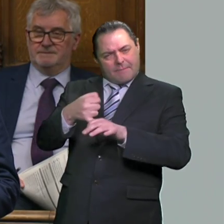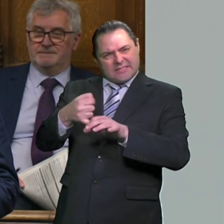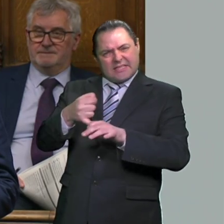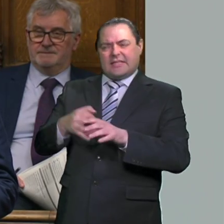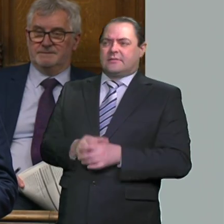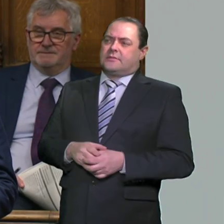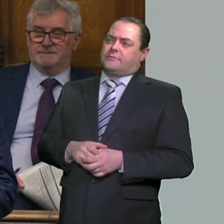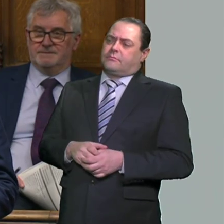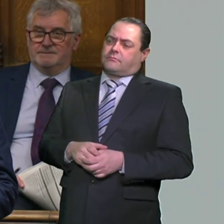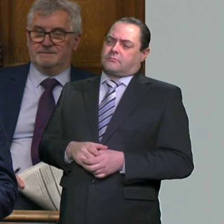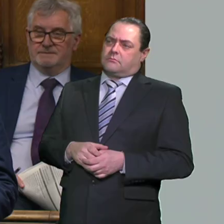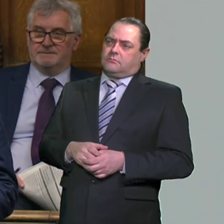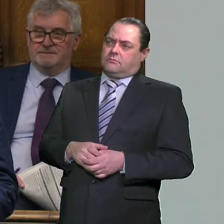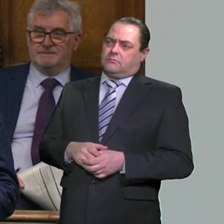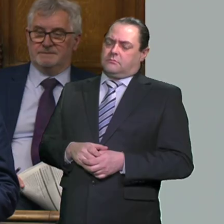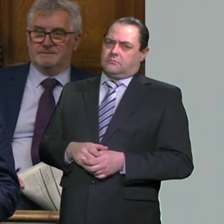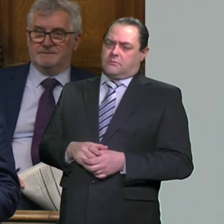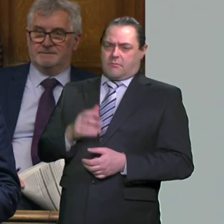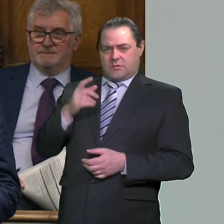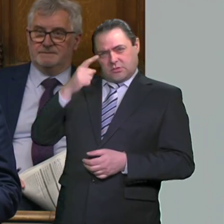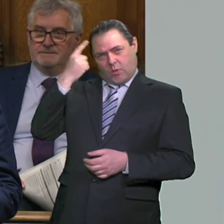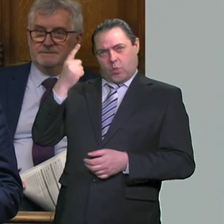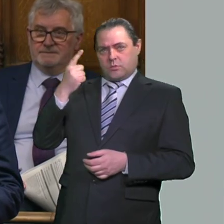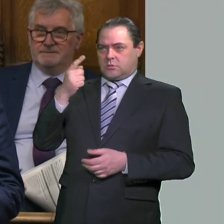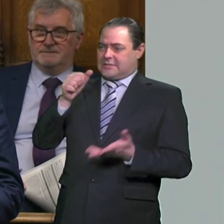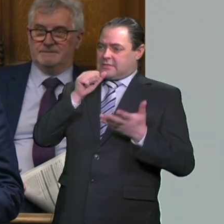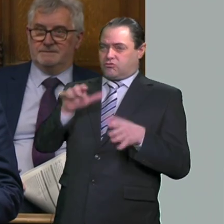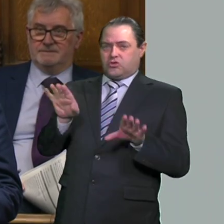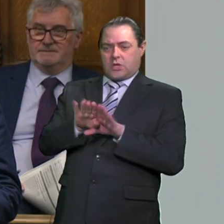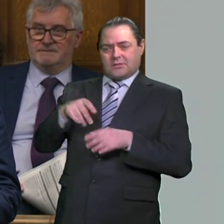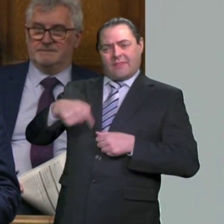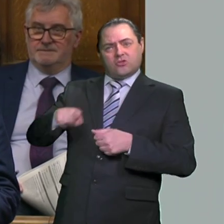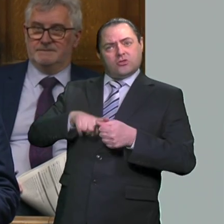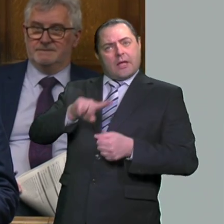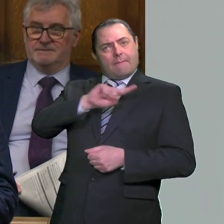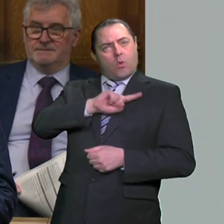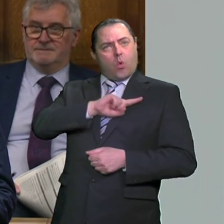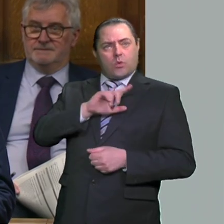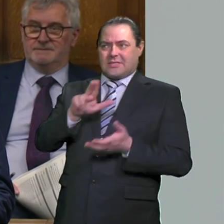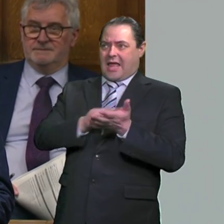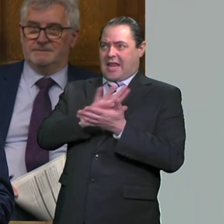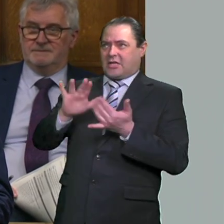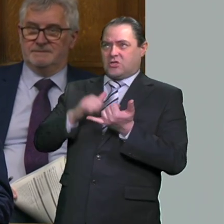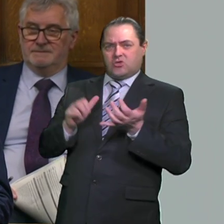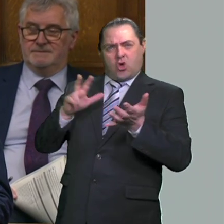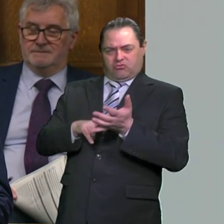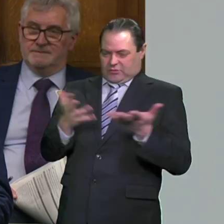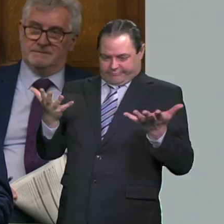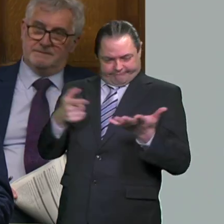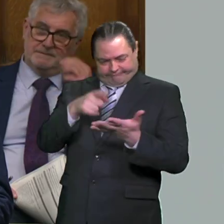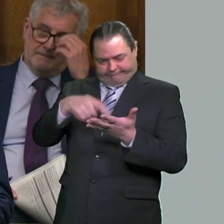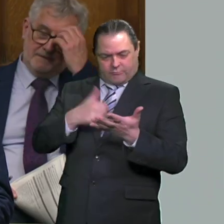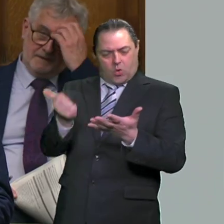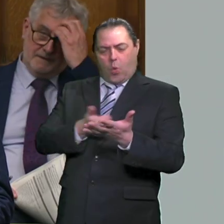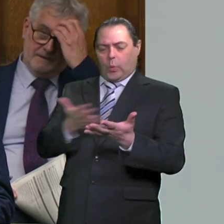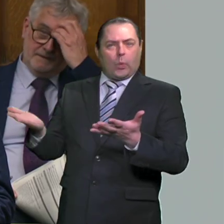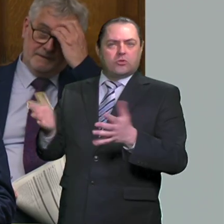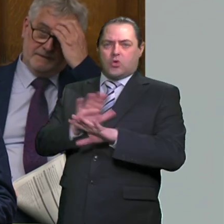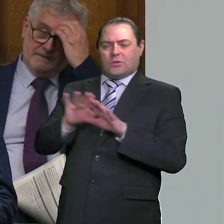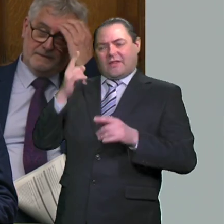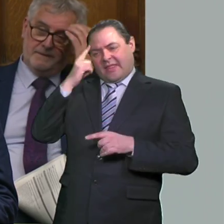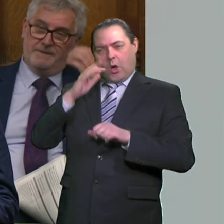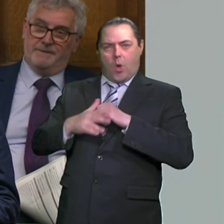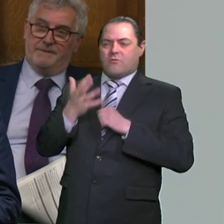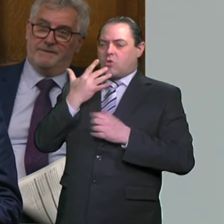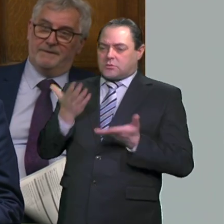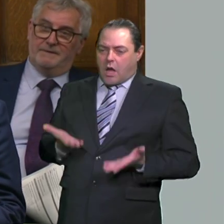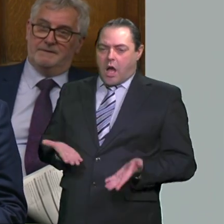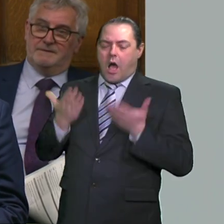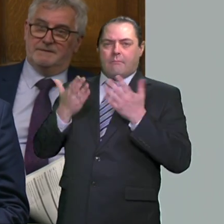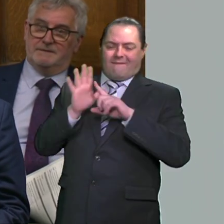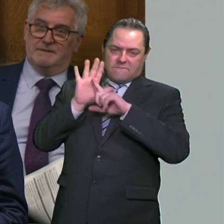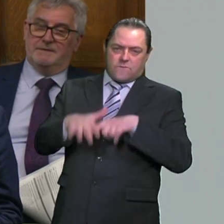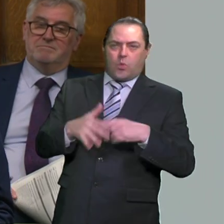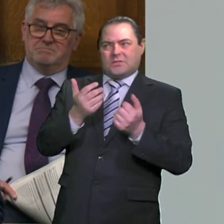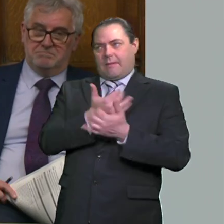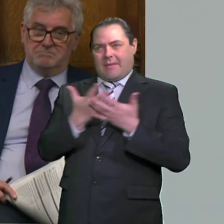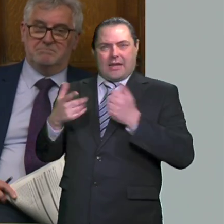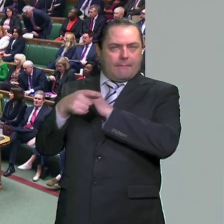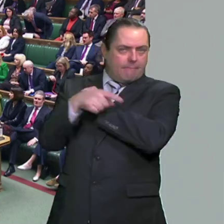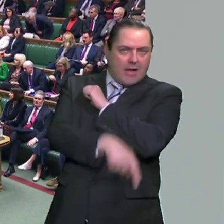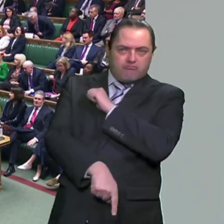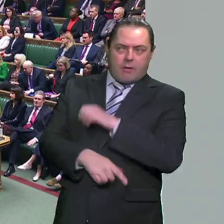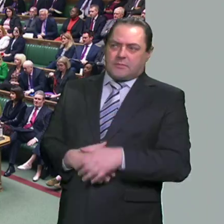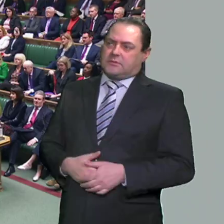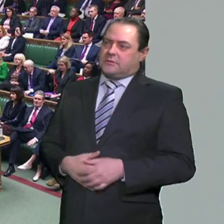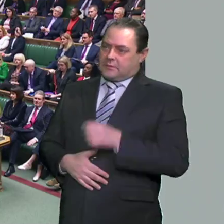How would he feel if 600 pharmacies close this year because of a vicious NHS contract that takes no account of rising costs and is forcing many into bankruptcy?